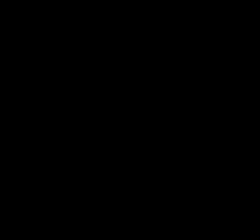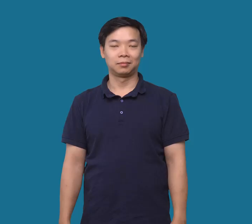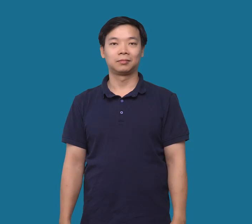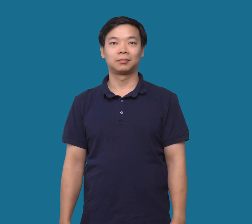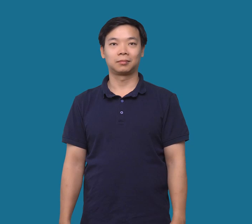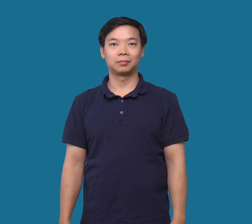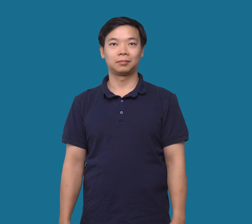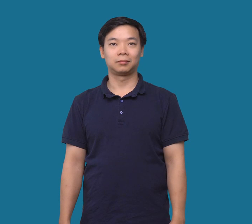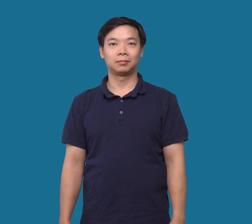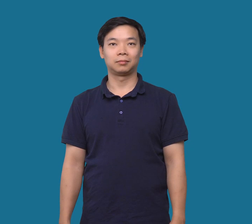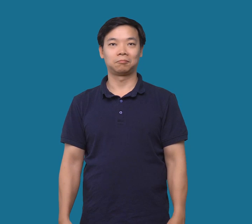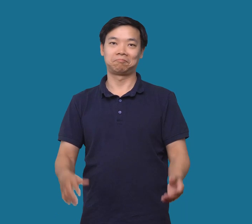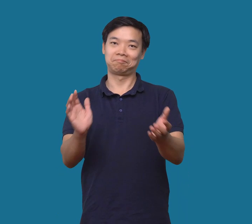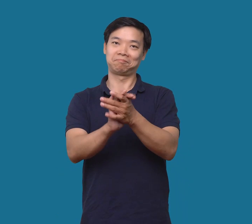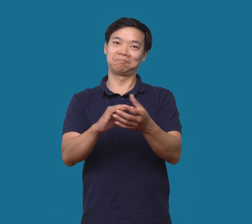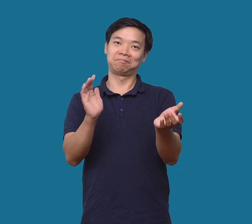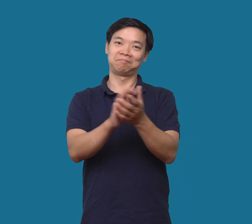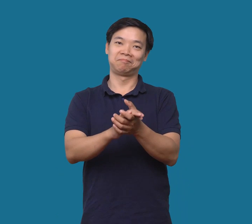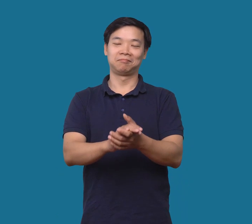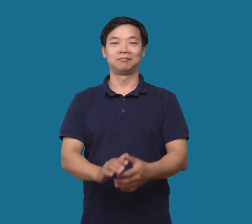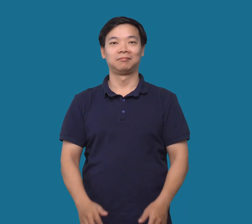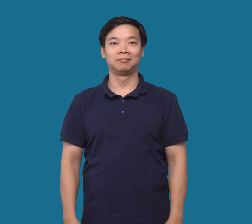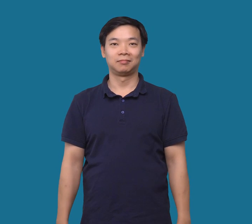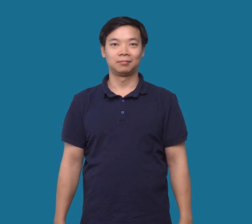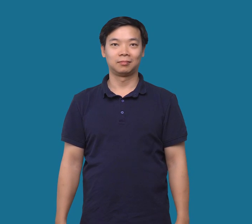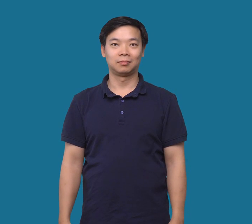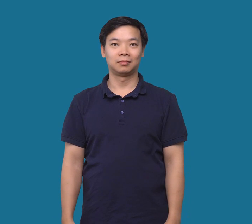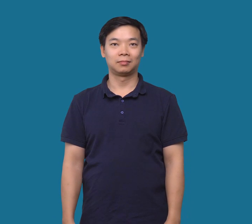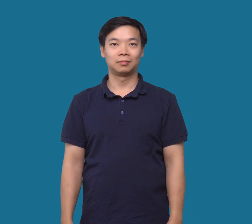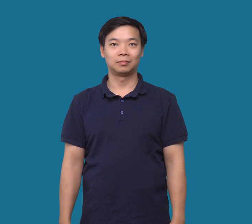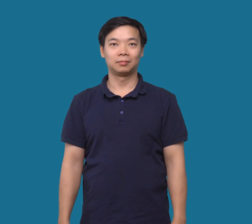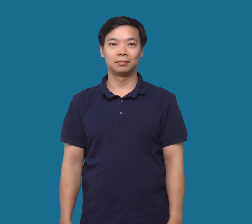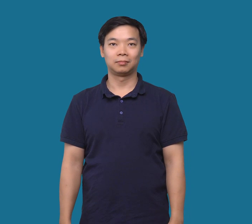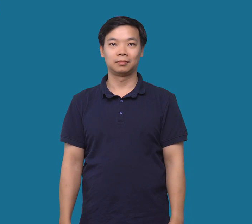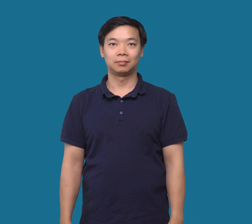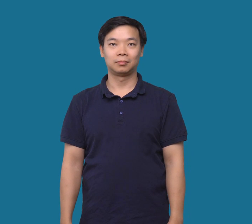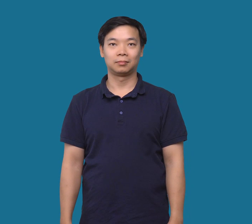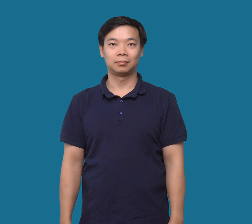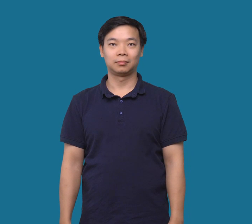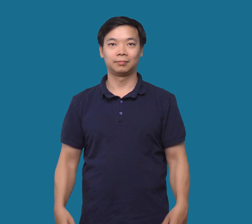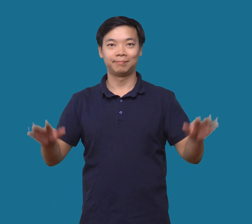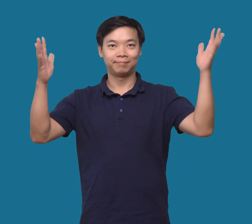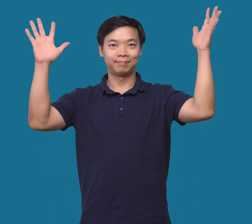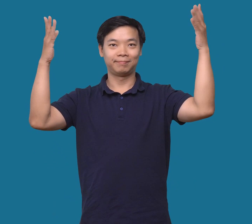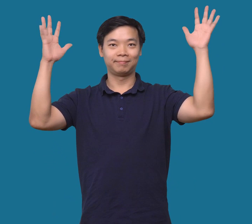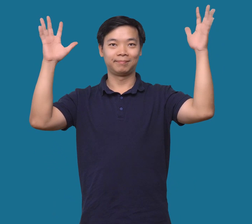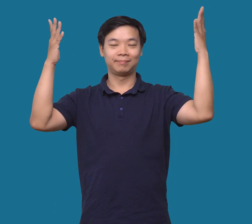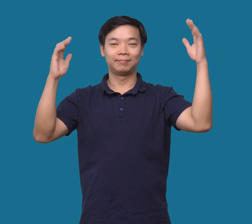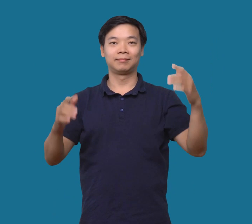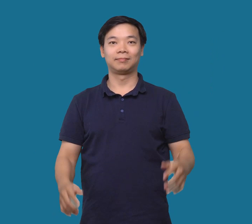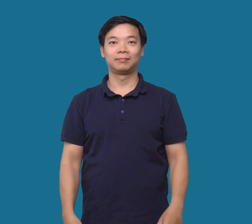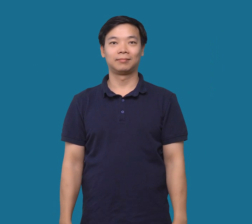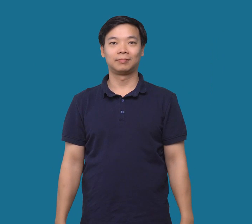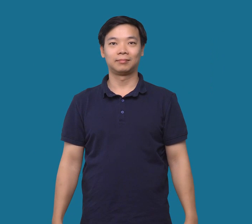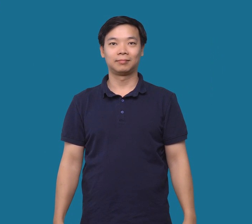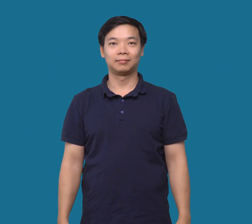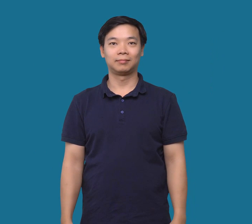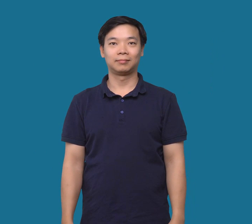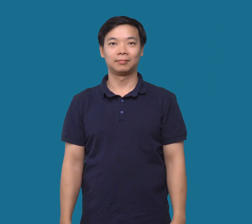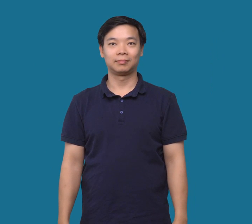vỗ tay